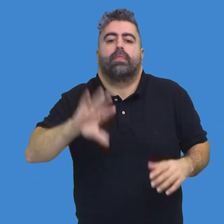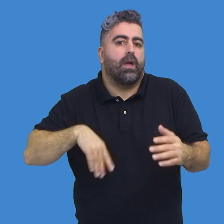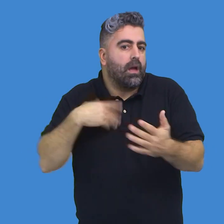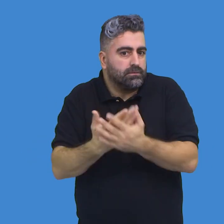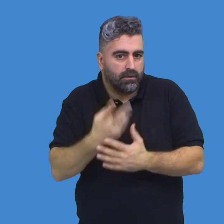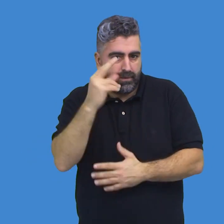hasta